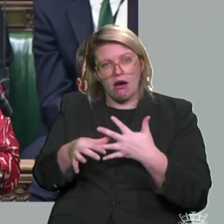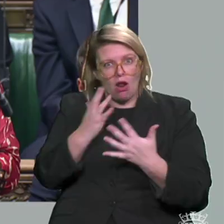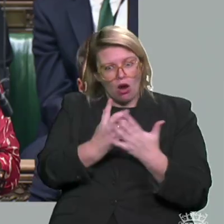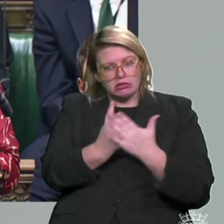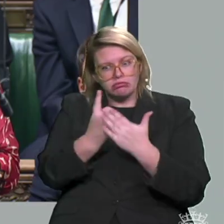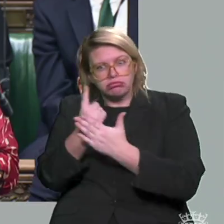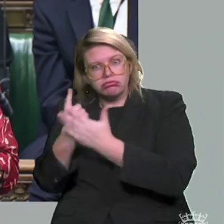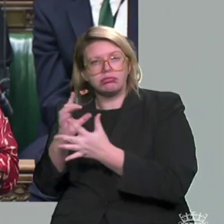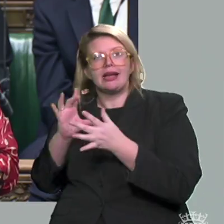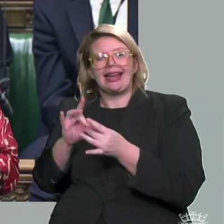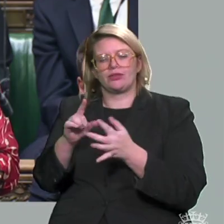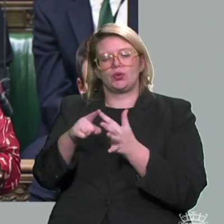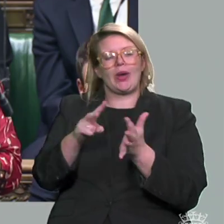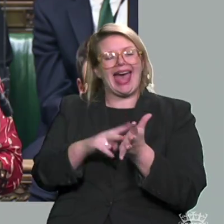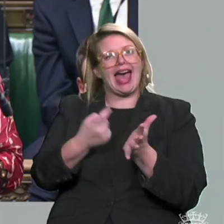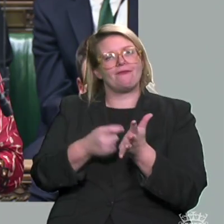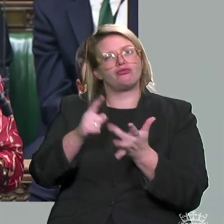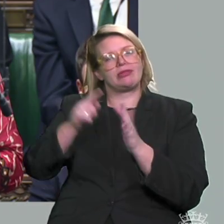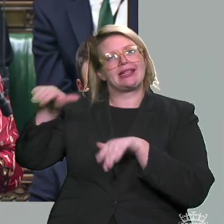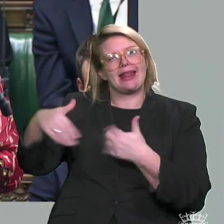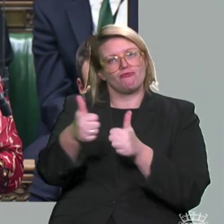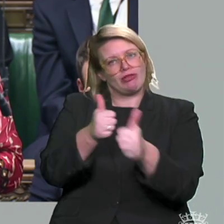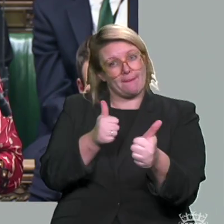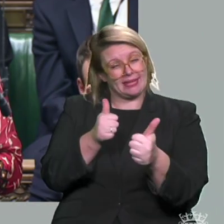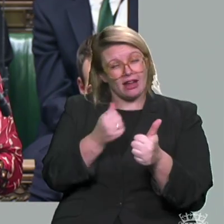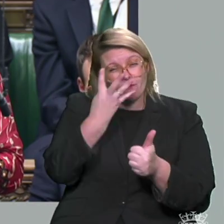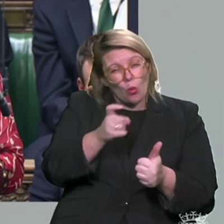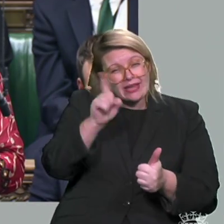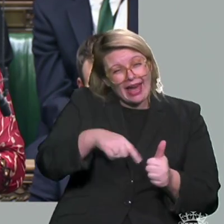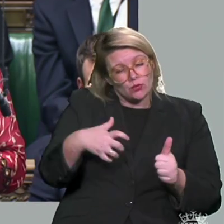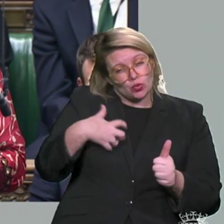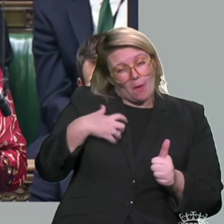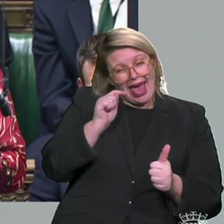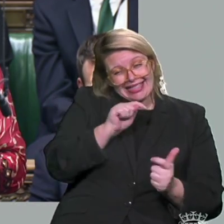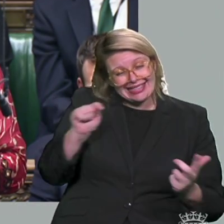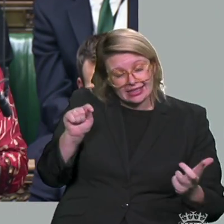conditions at the delivery company Evri warrant an investigation by the relevant Government Department?